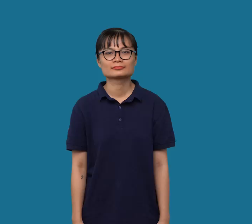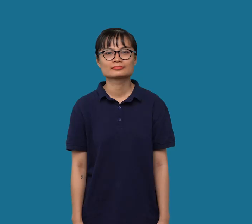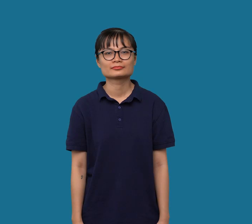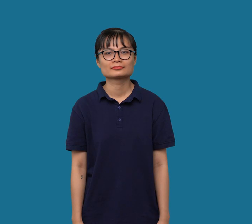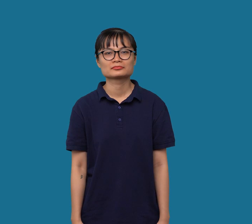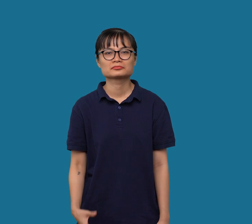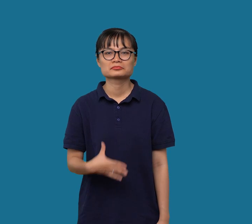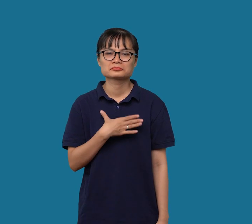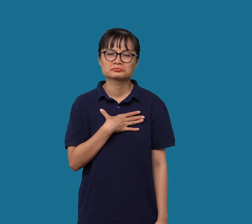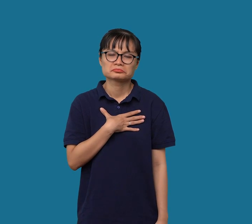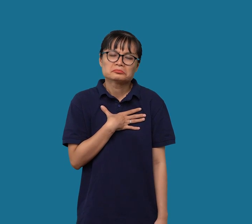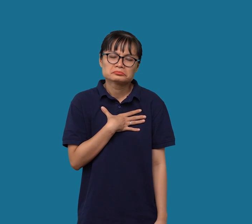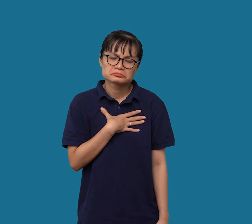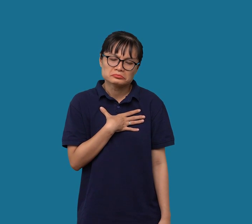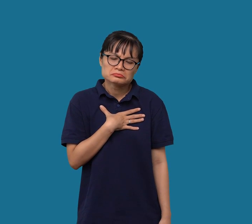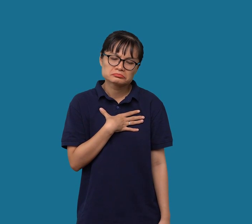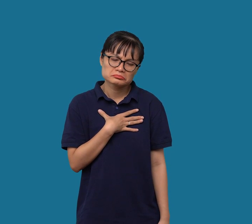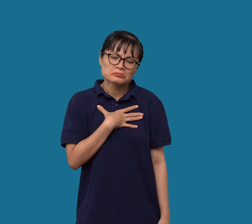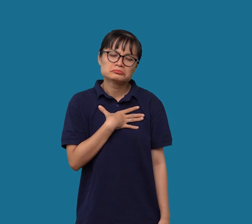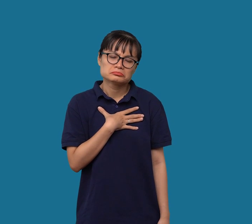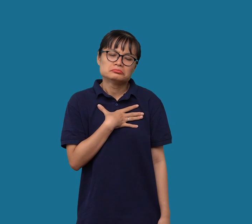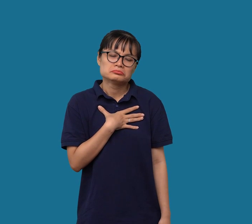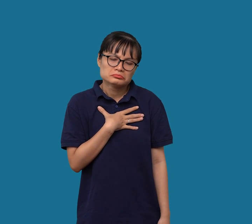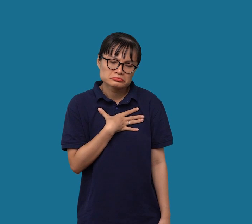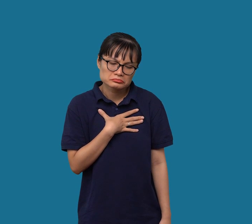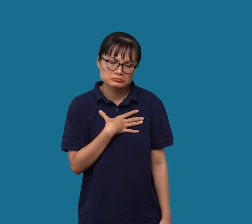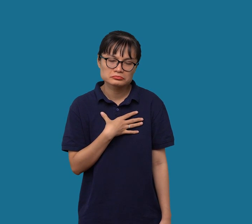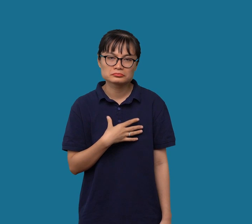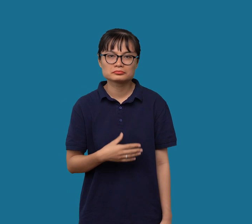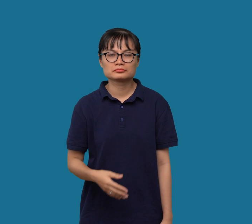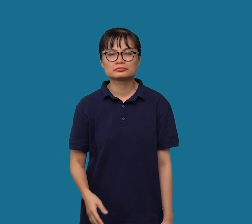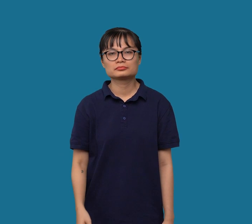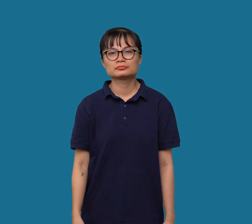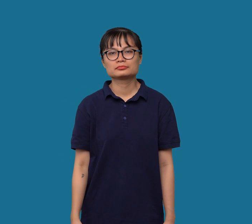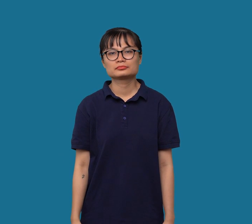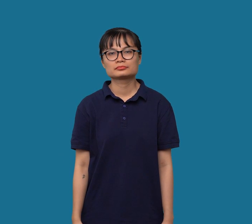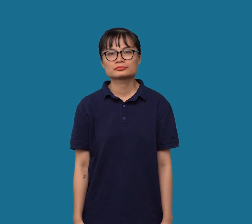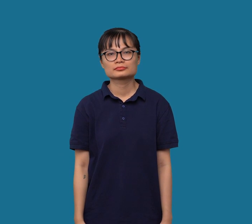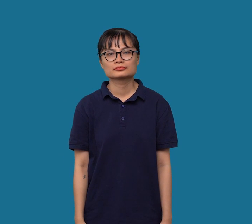nghẹn ngào